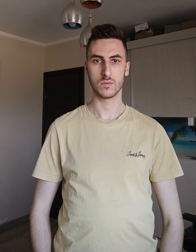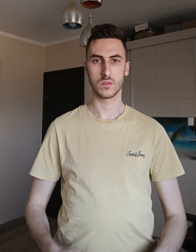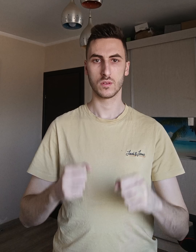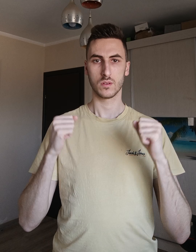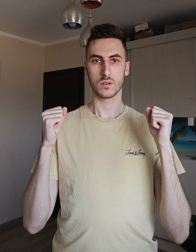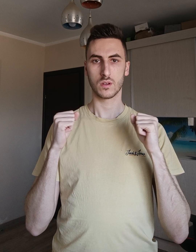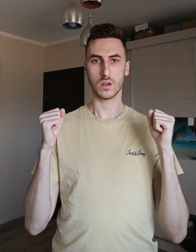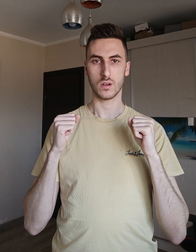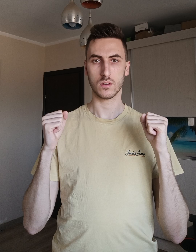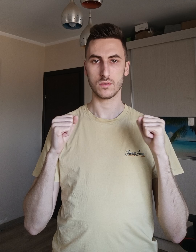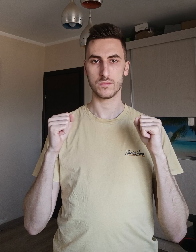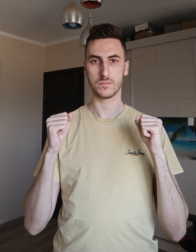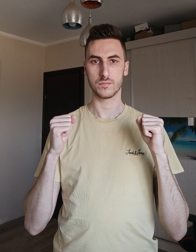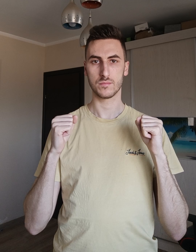קר